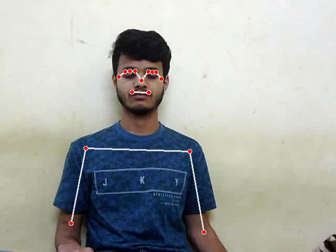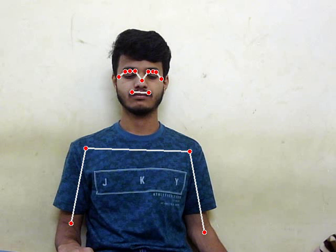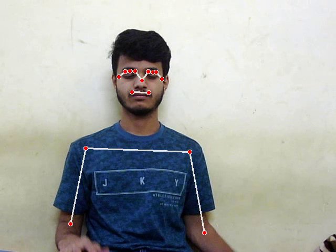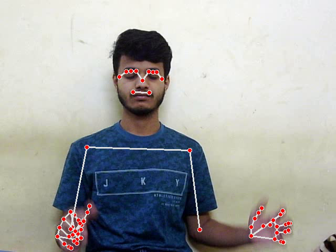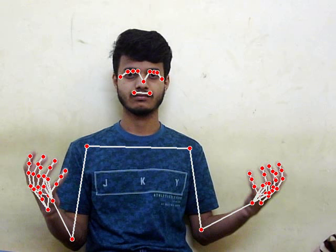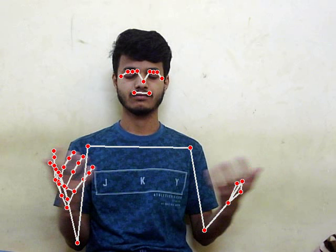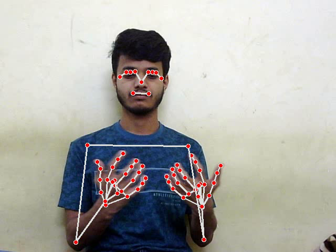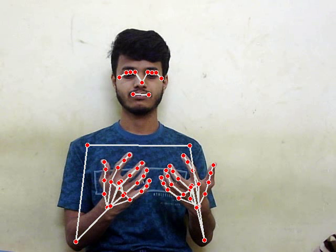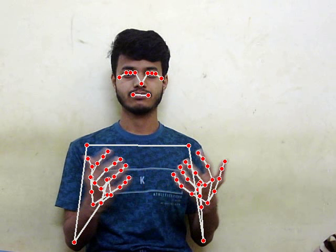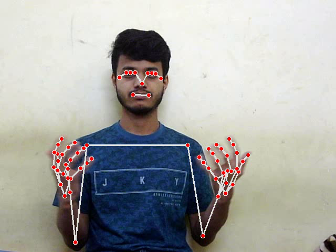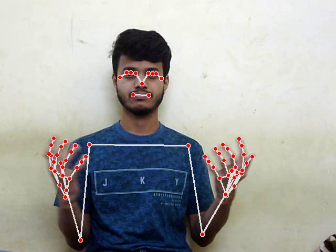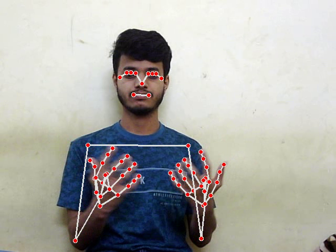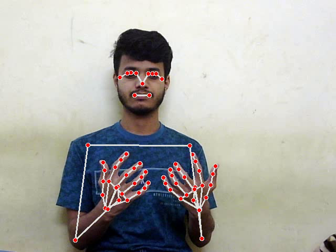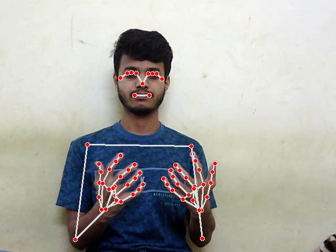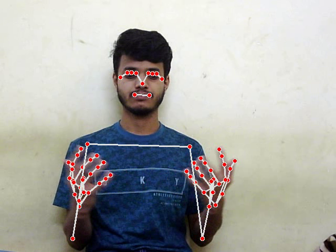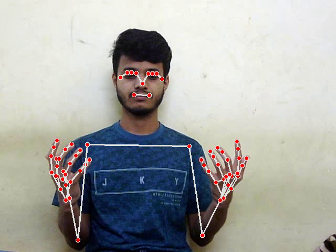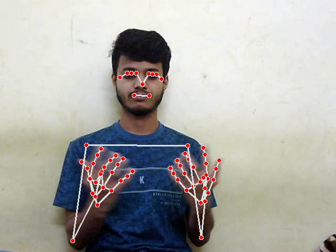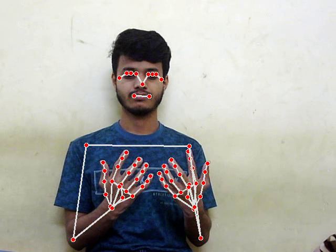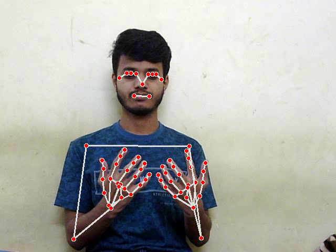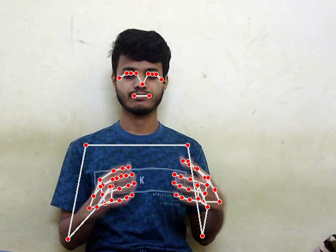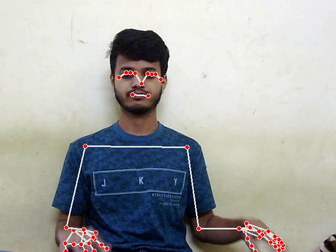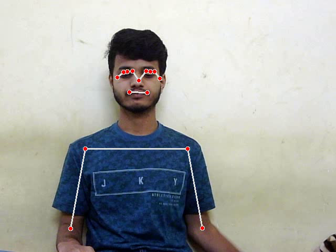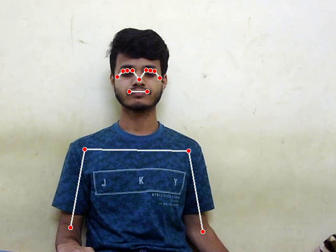what